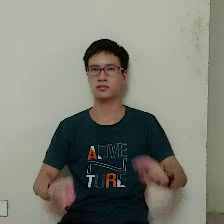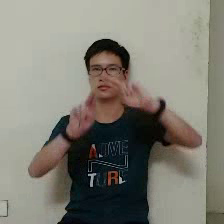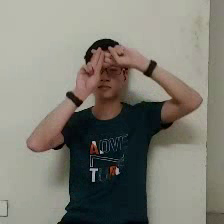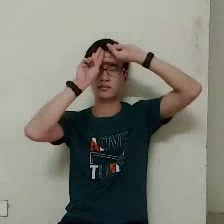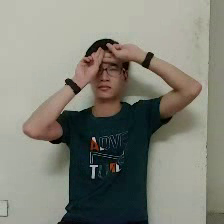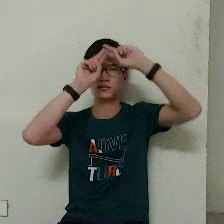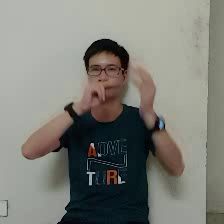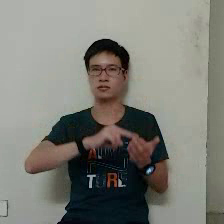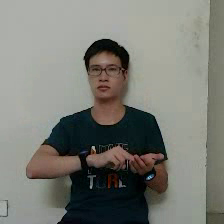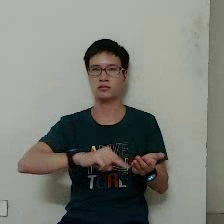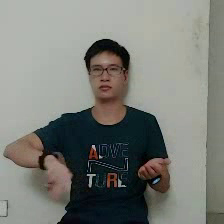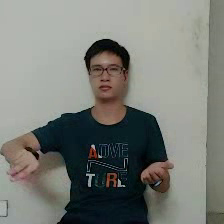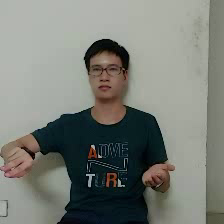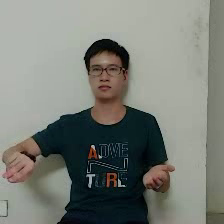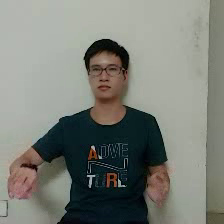Xuất viện